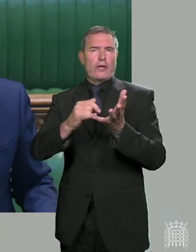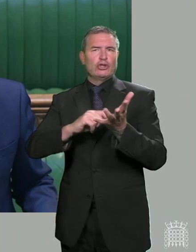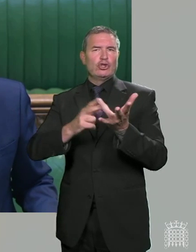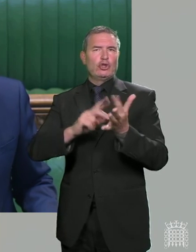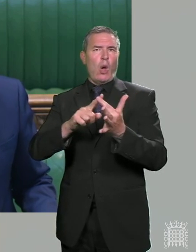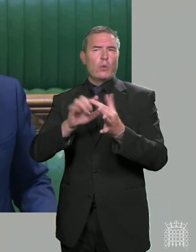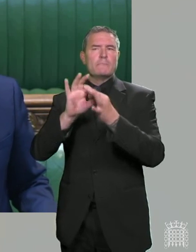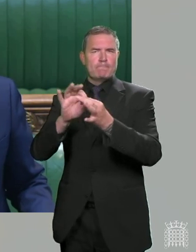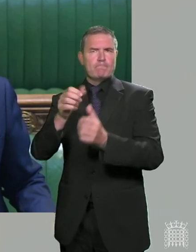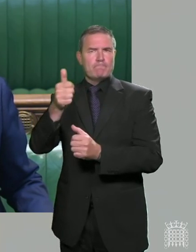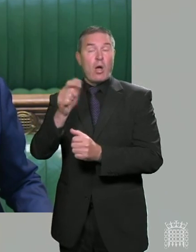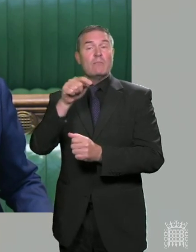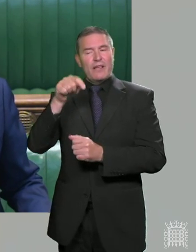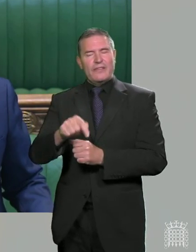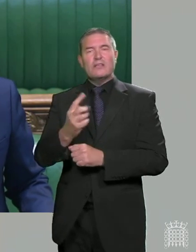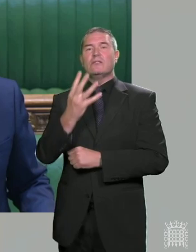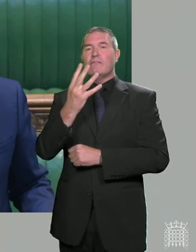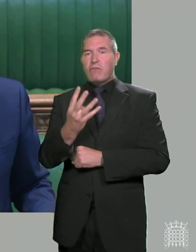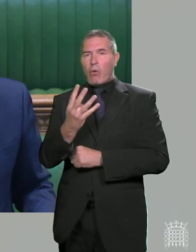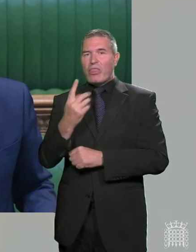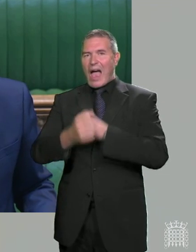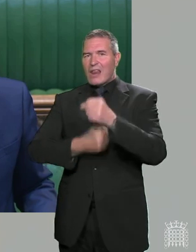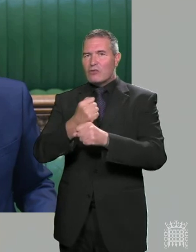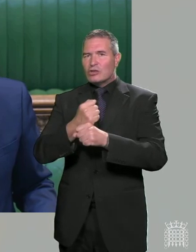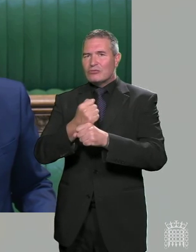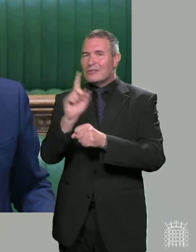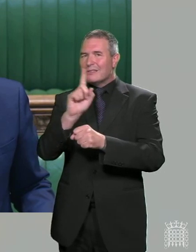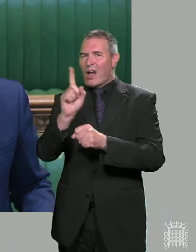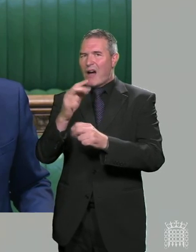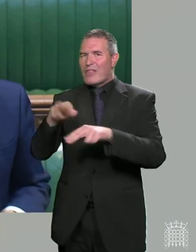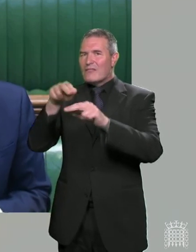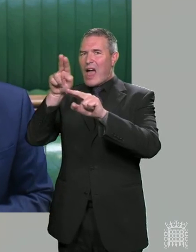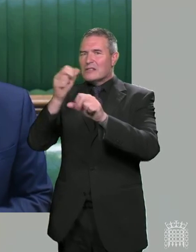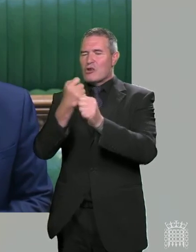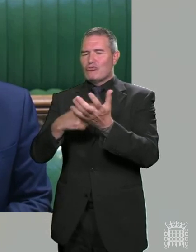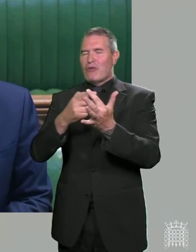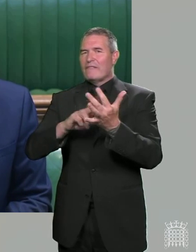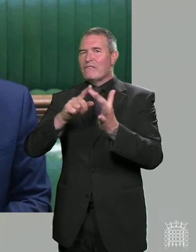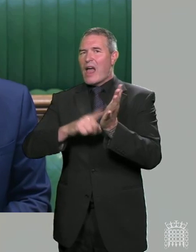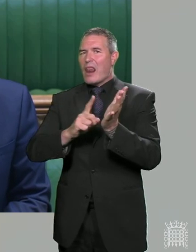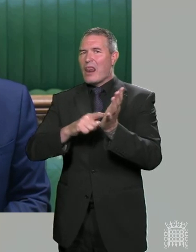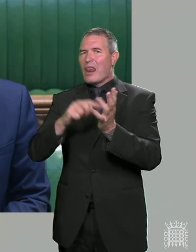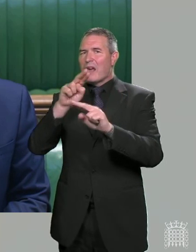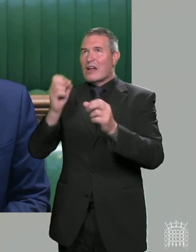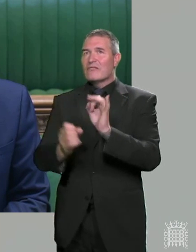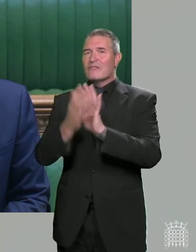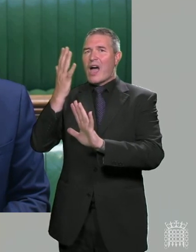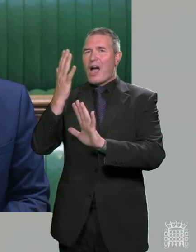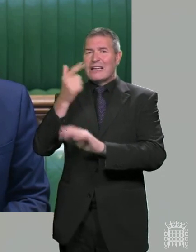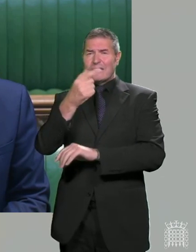This week also marks the fourth anniversary of the Grenfell fire tragedy, in which 72 people lost their lives.